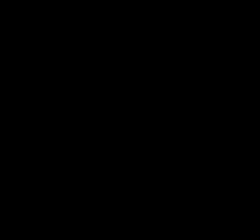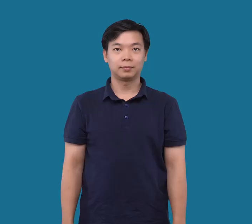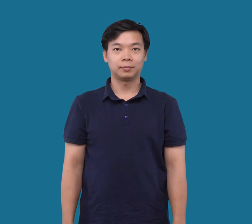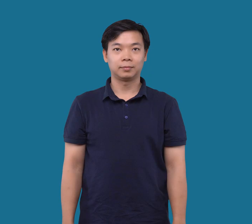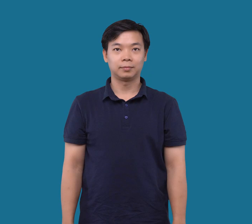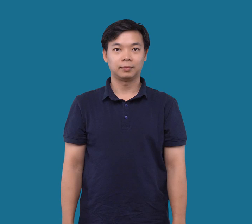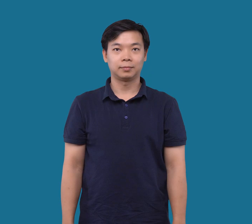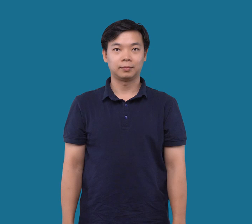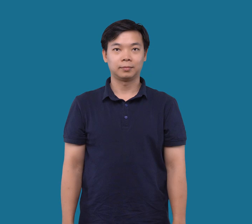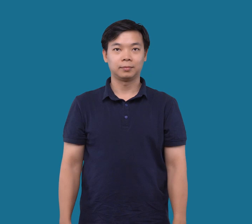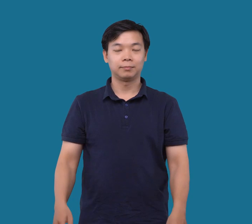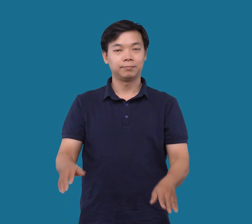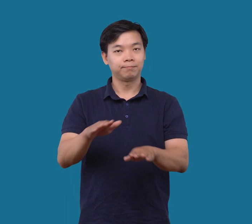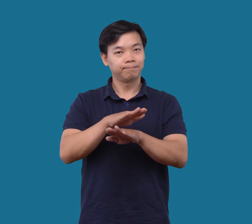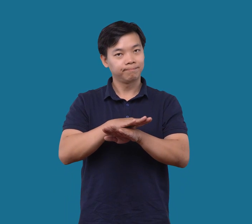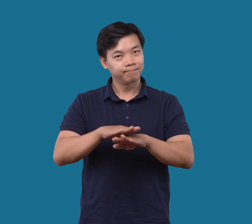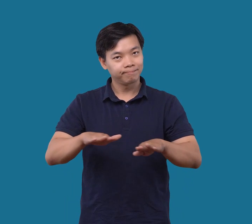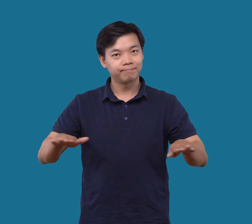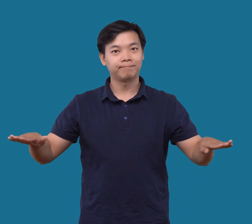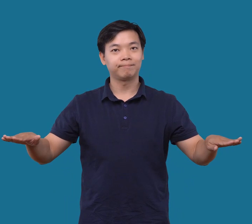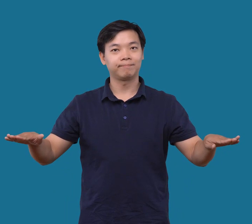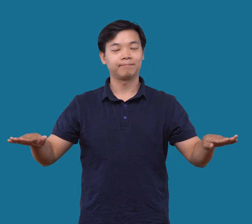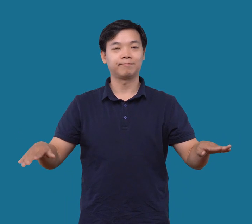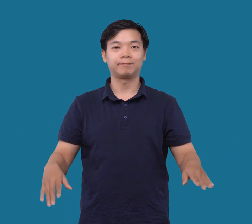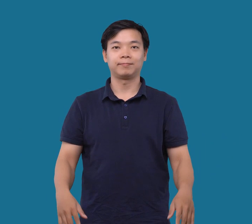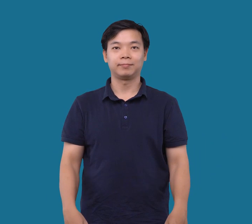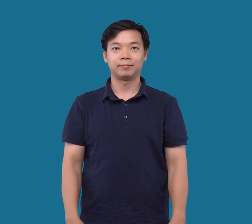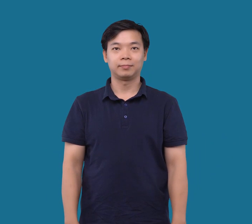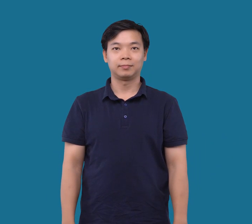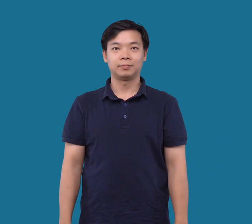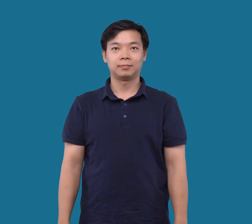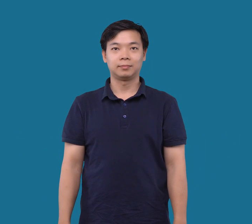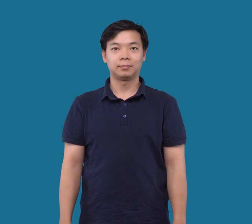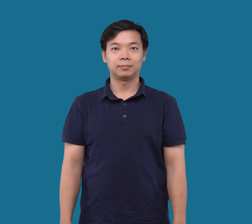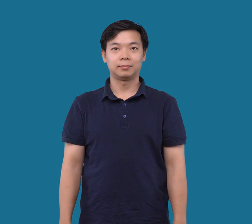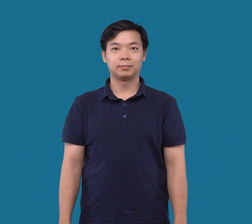hòa bình